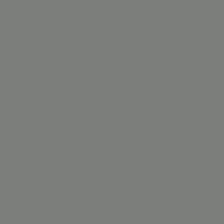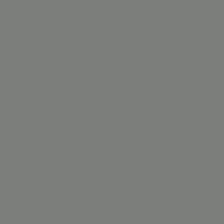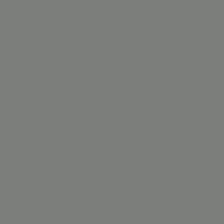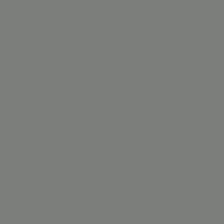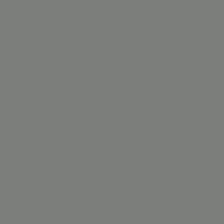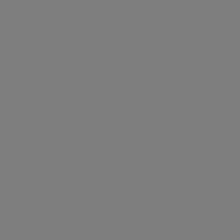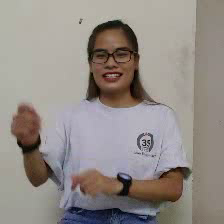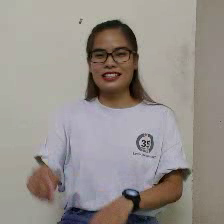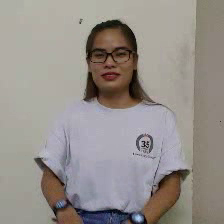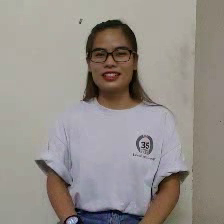Cho